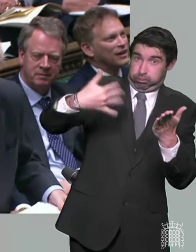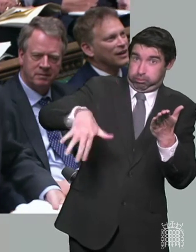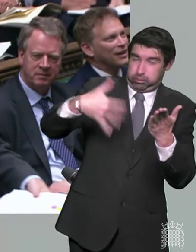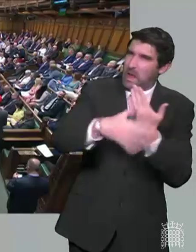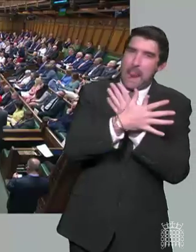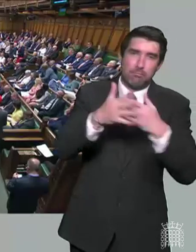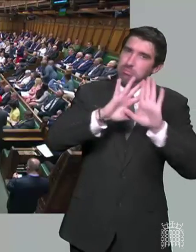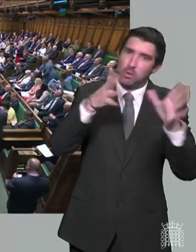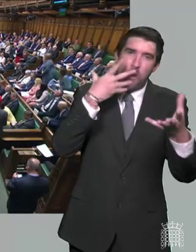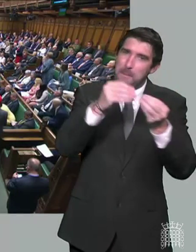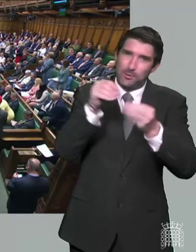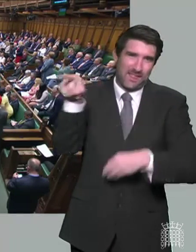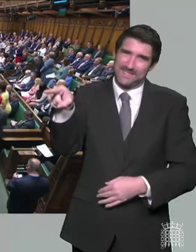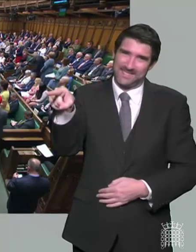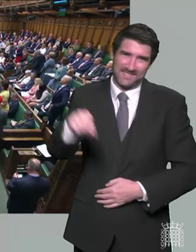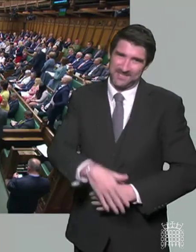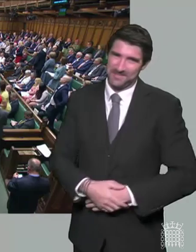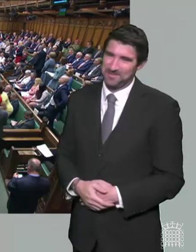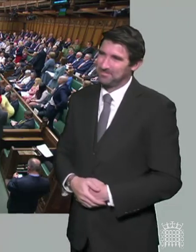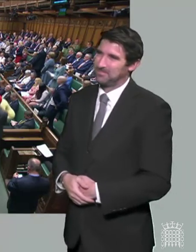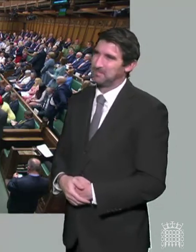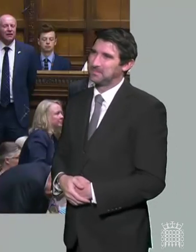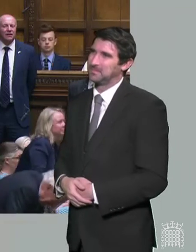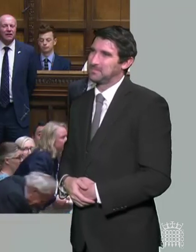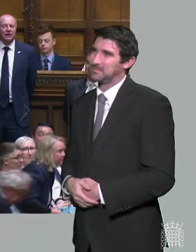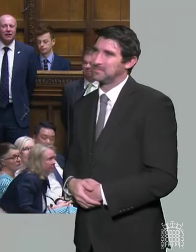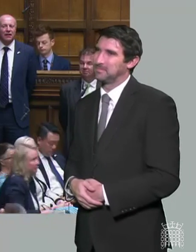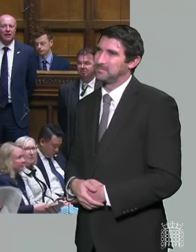They do not say that on the doorstep.